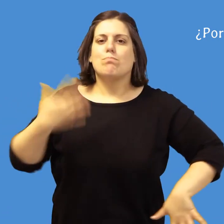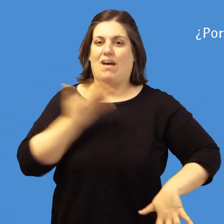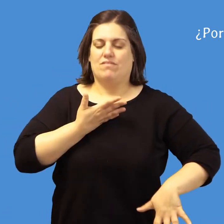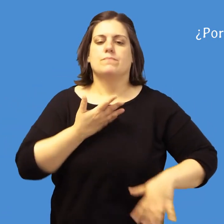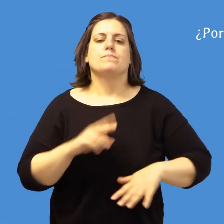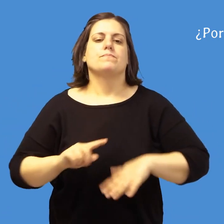afectar